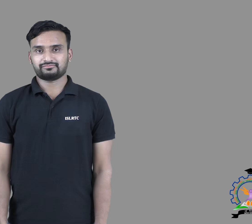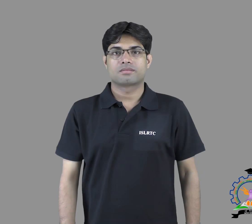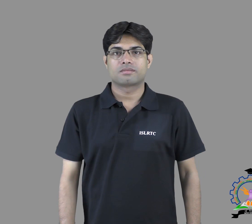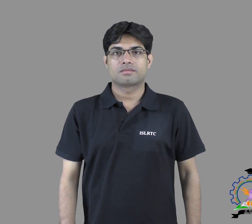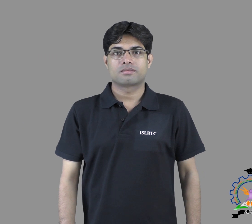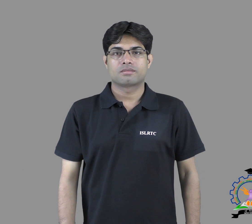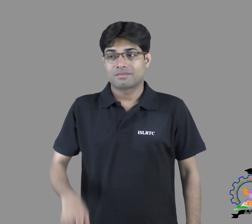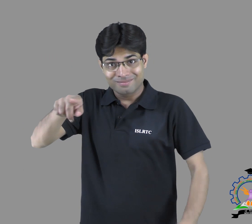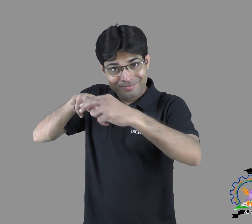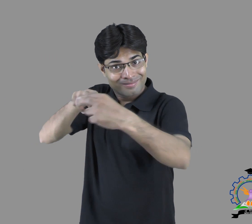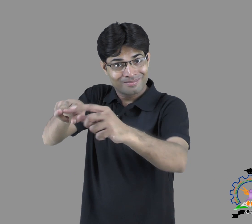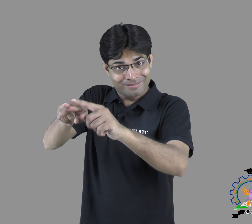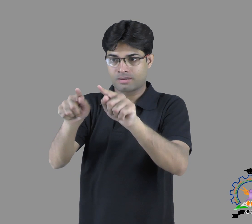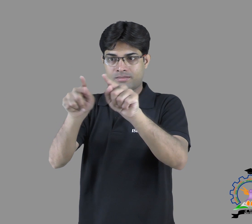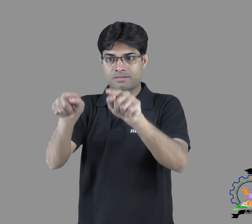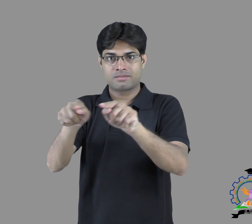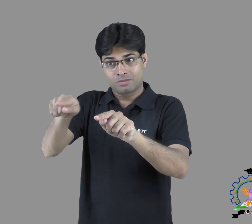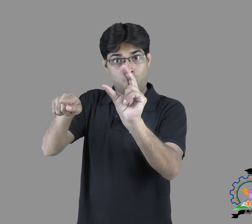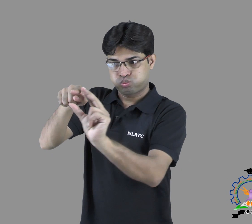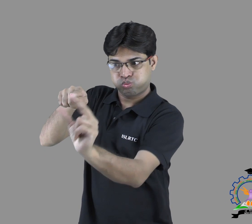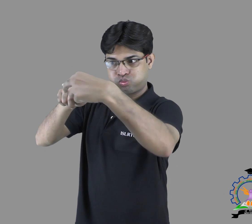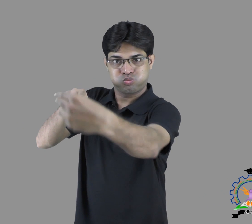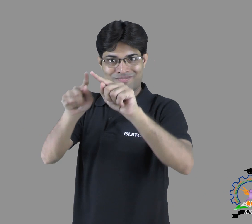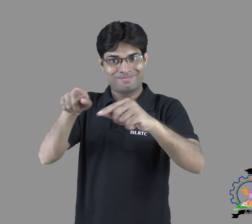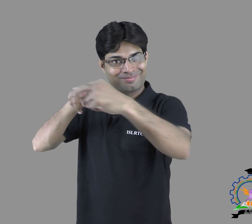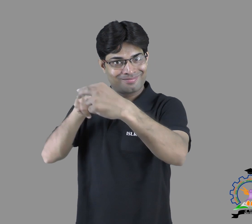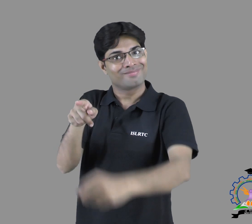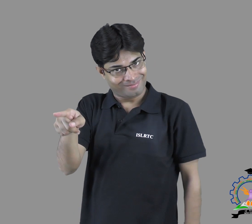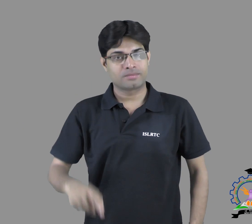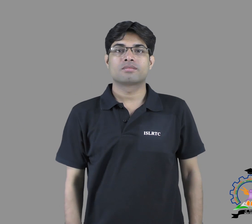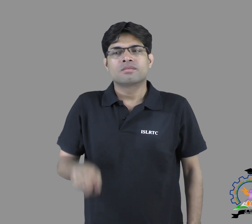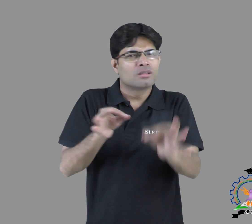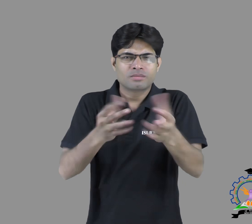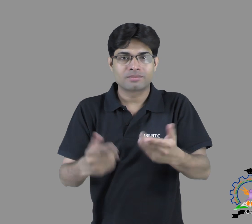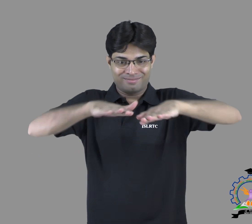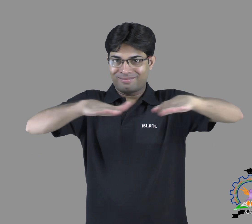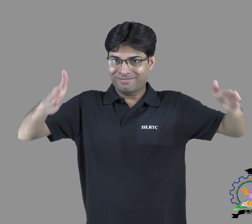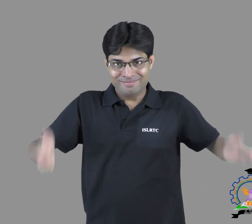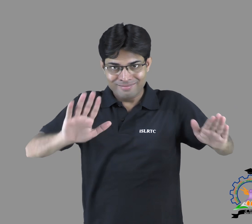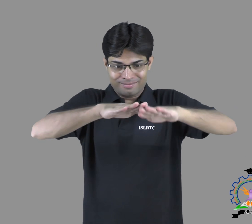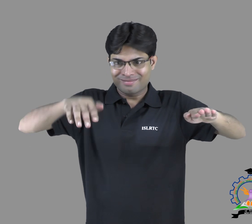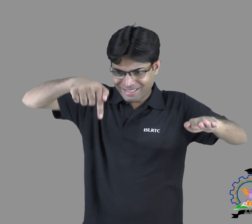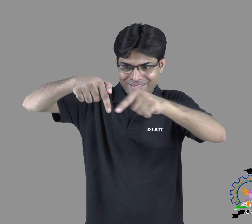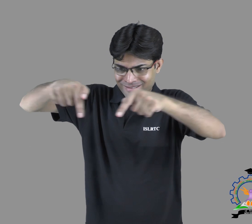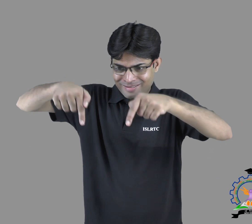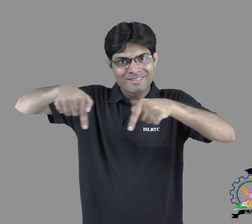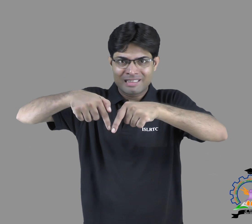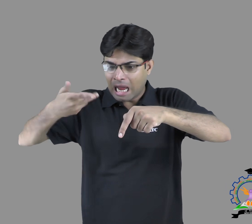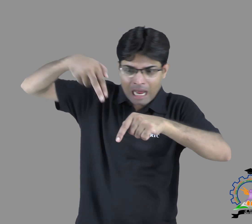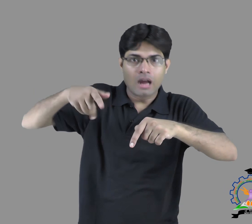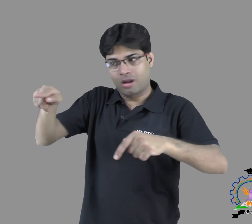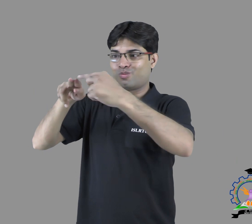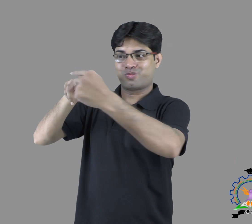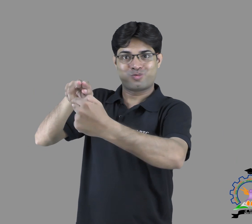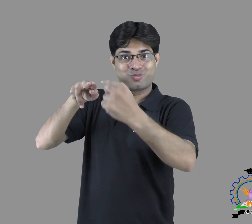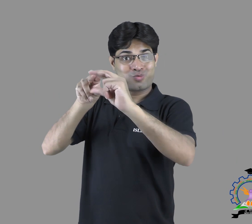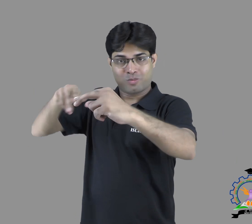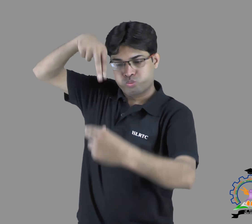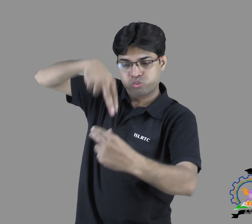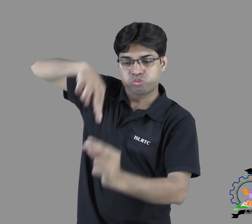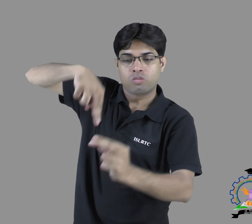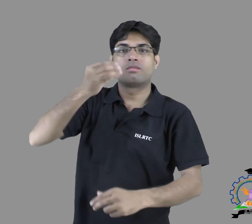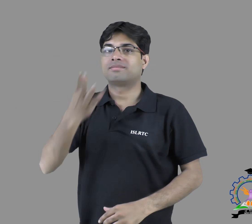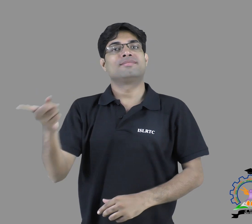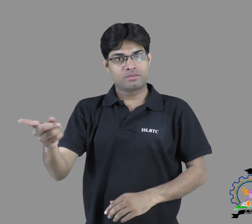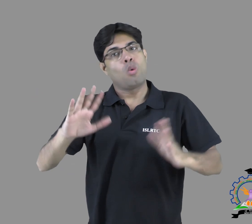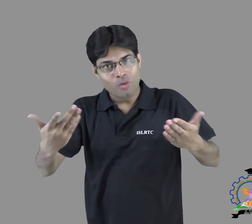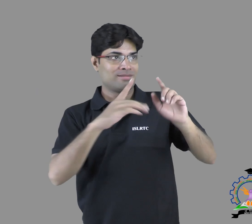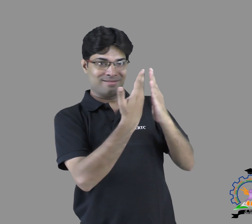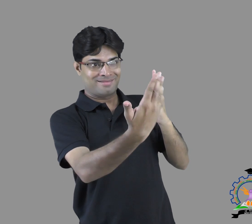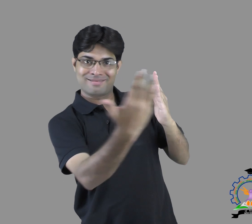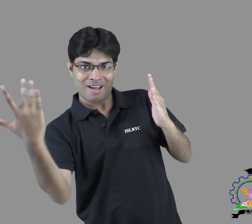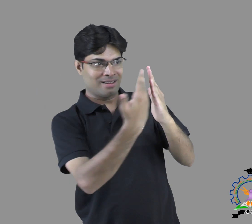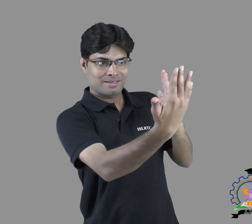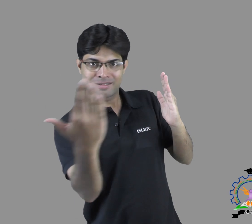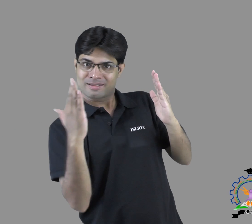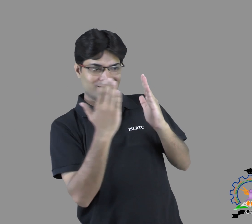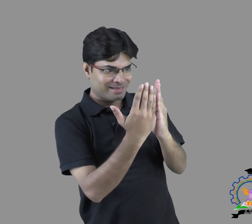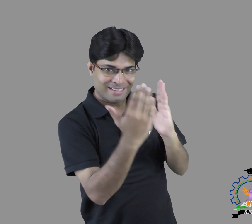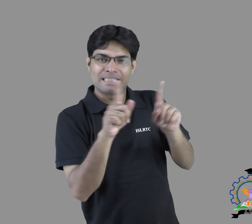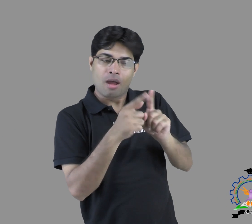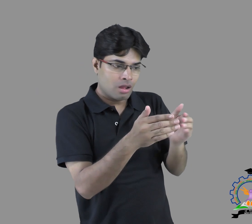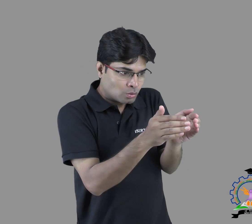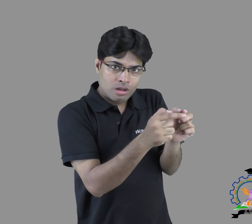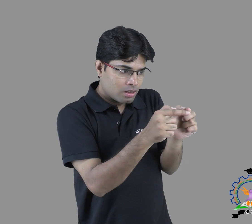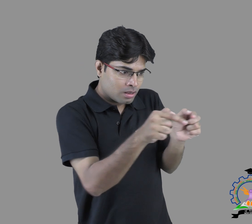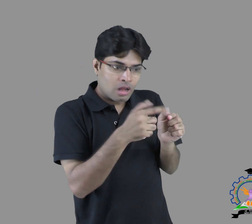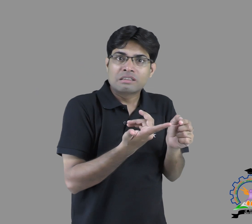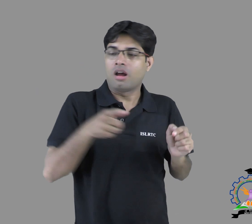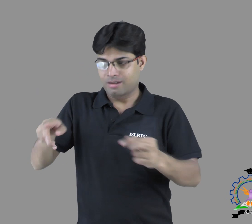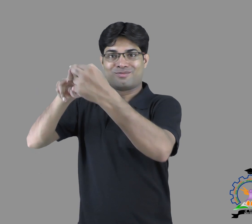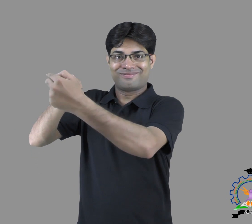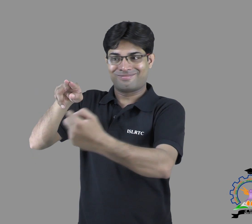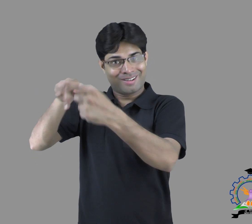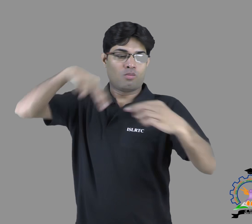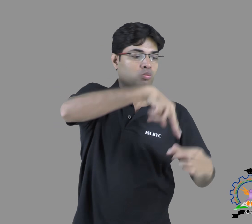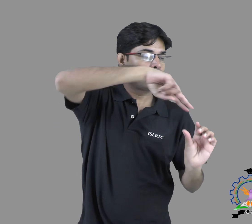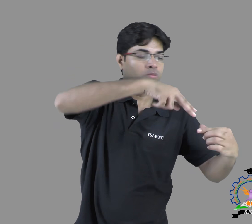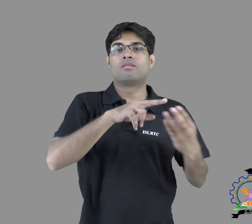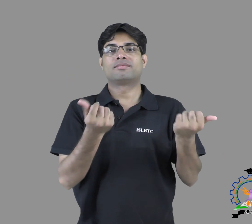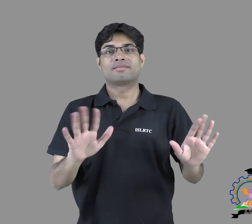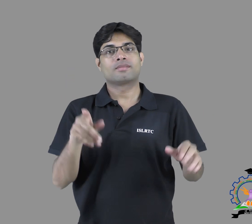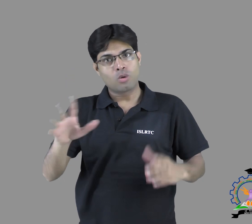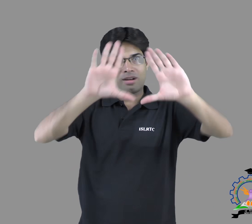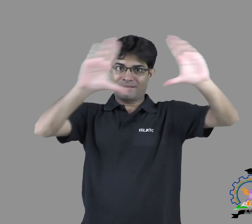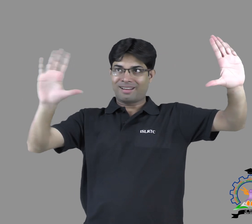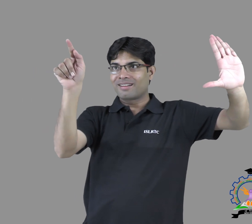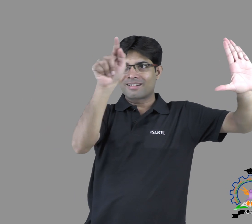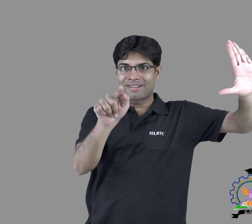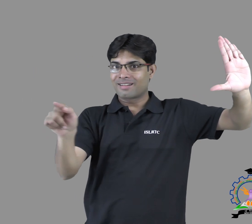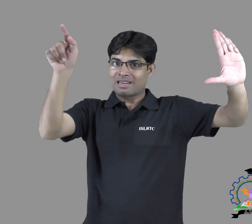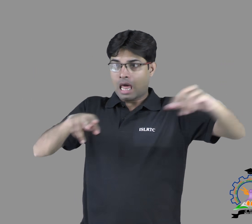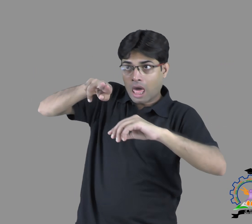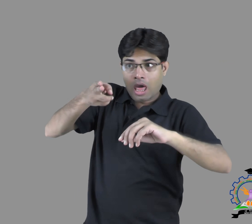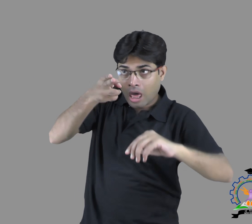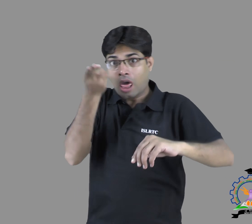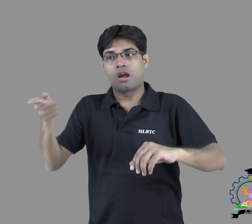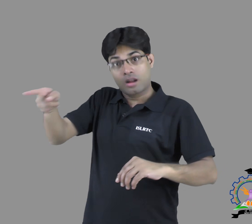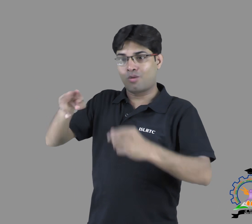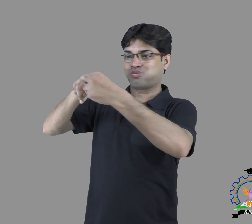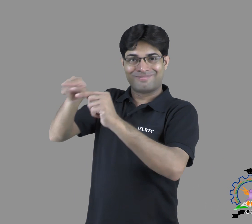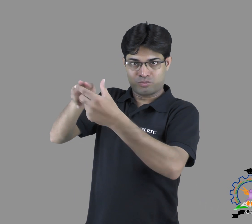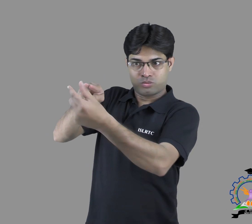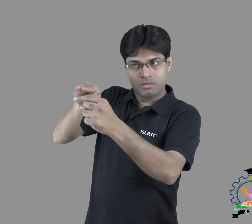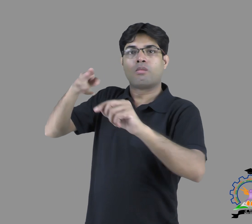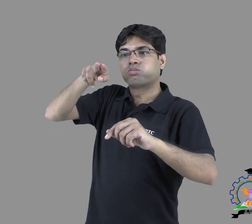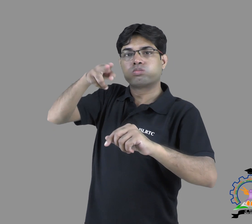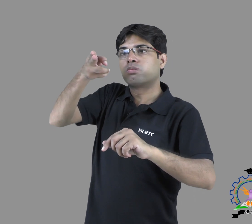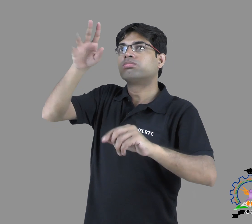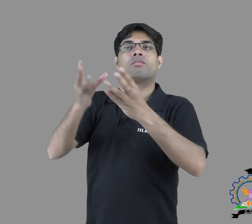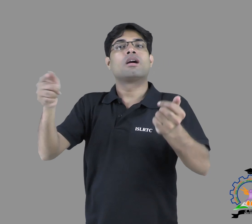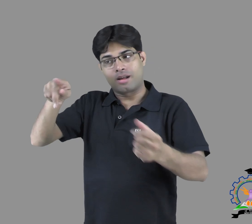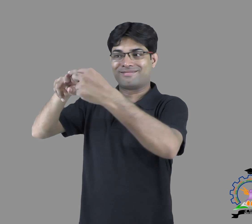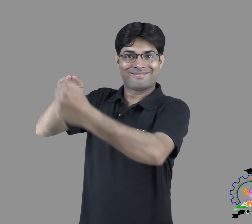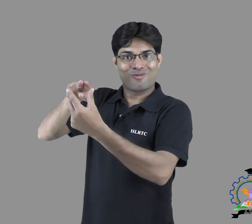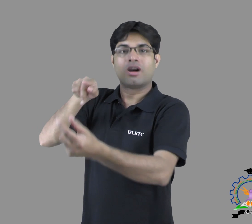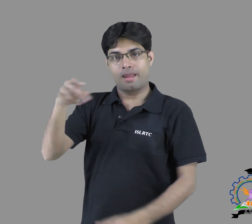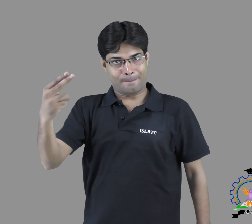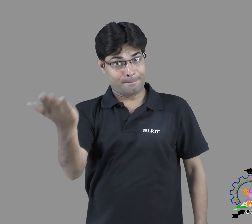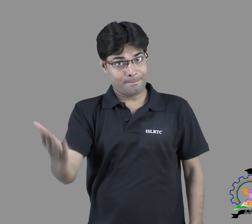Square File